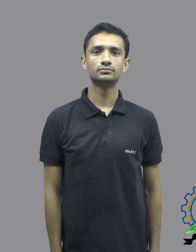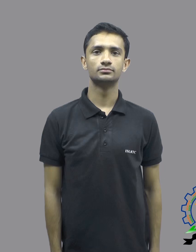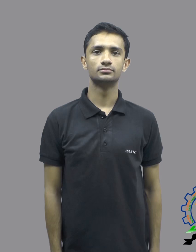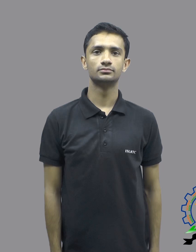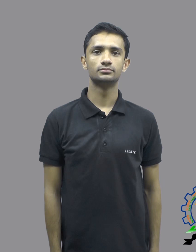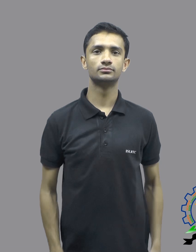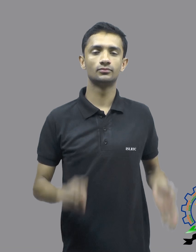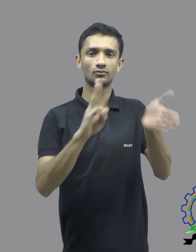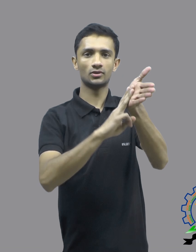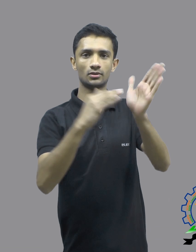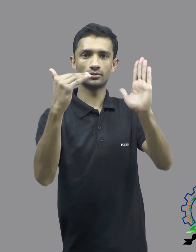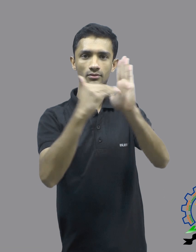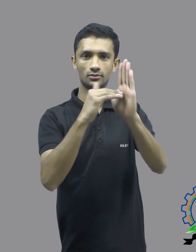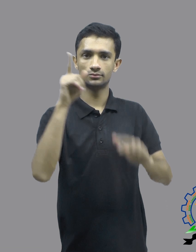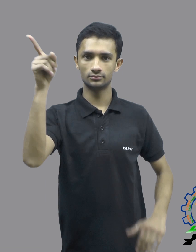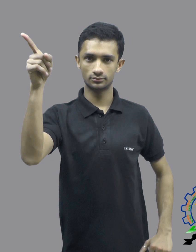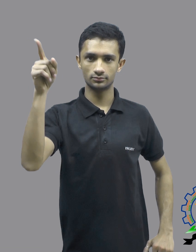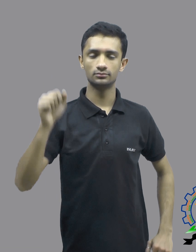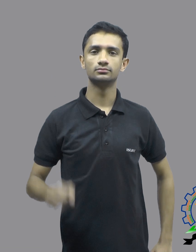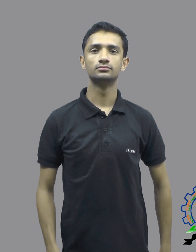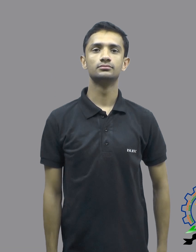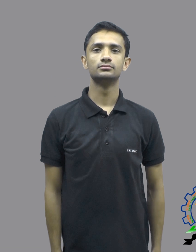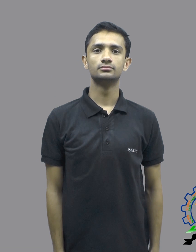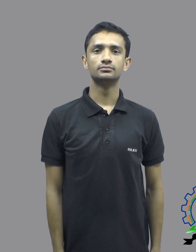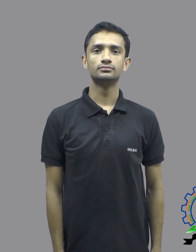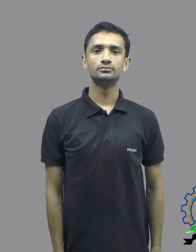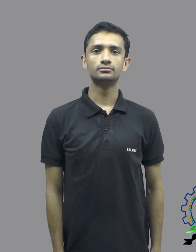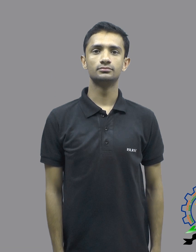Mizoram